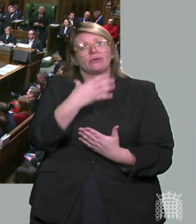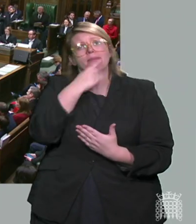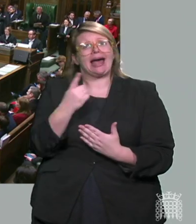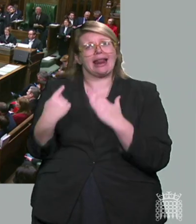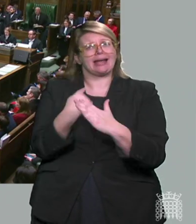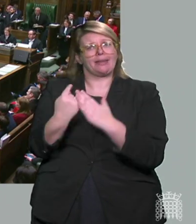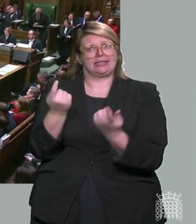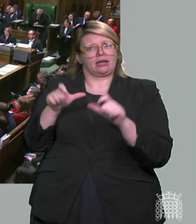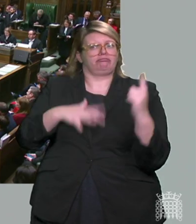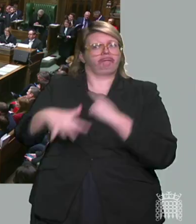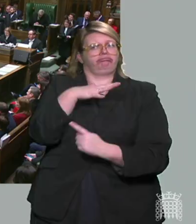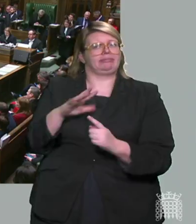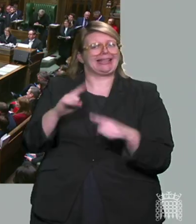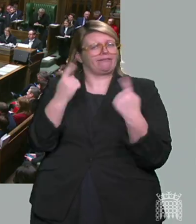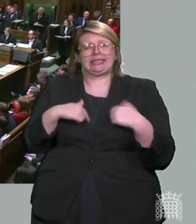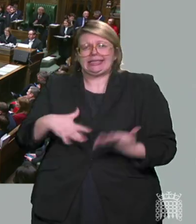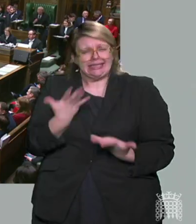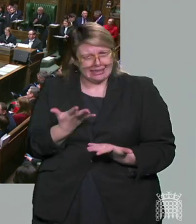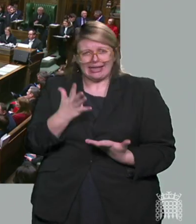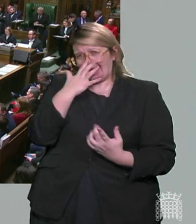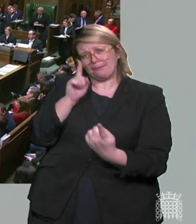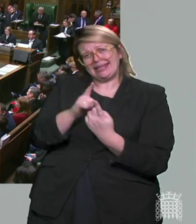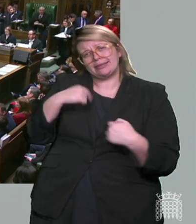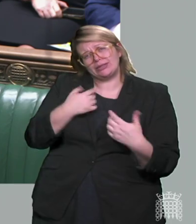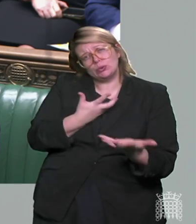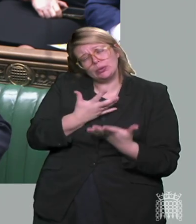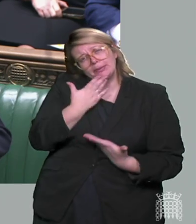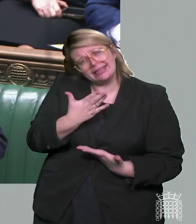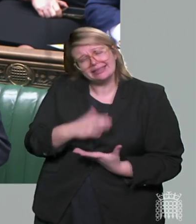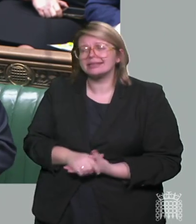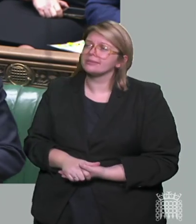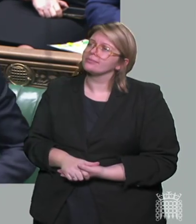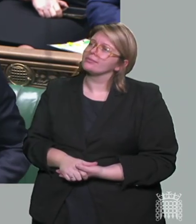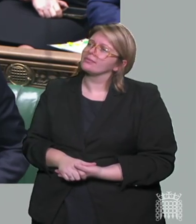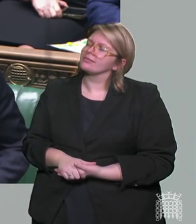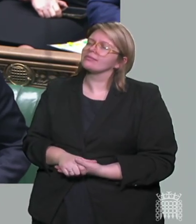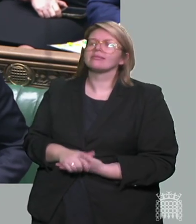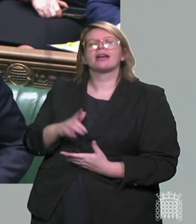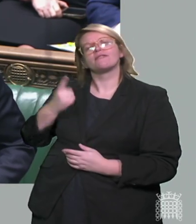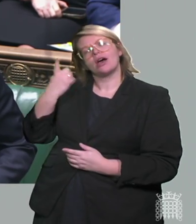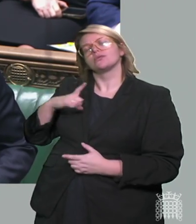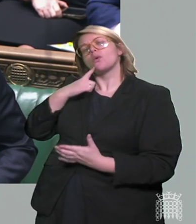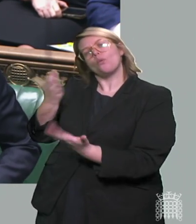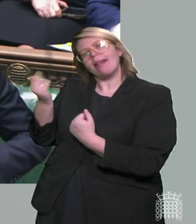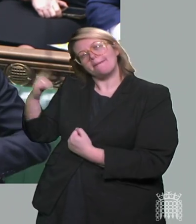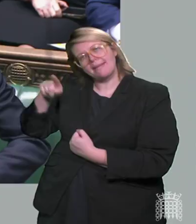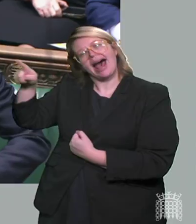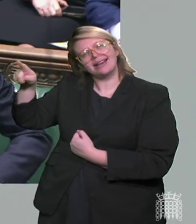First, I welcome my honourable Friend back to her place.